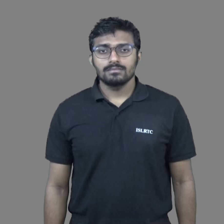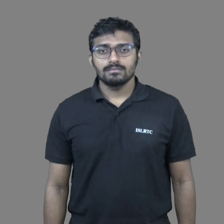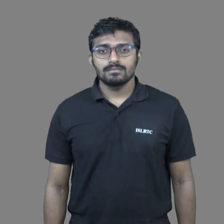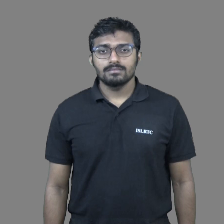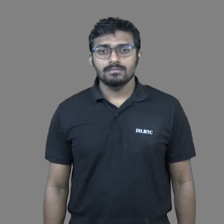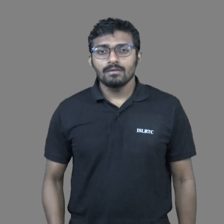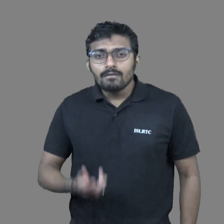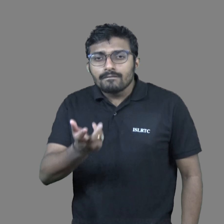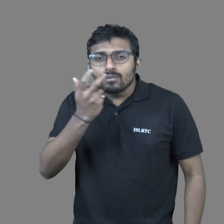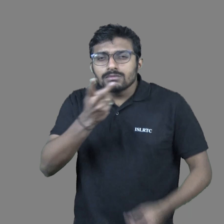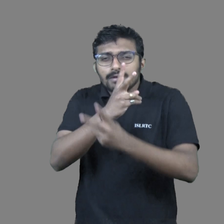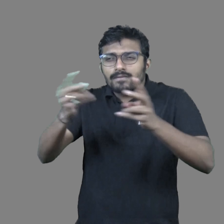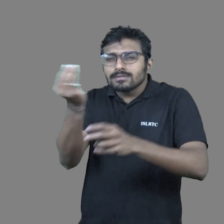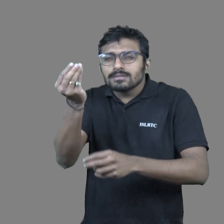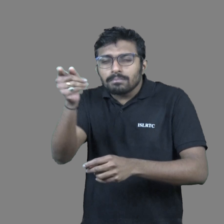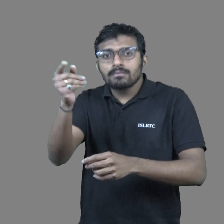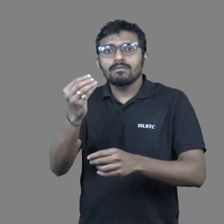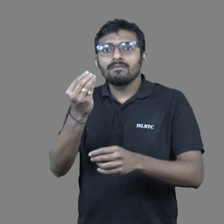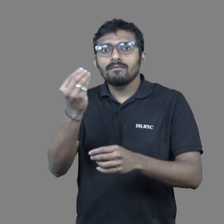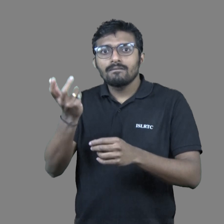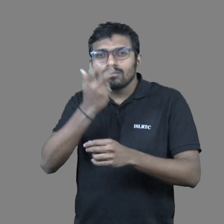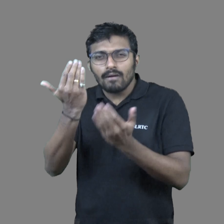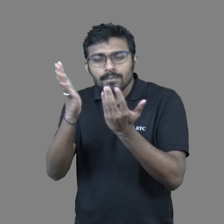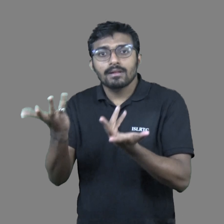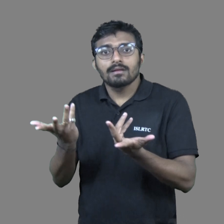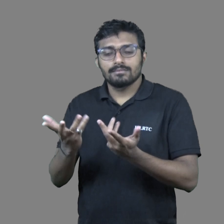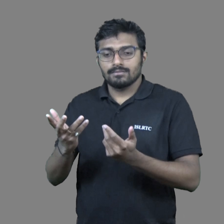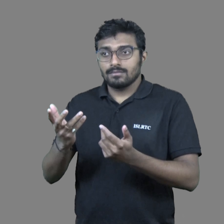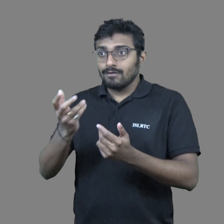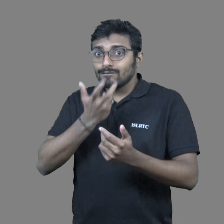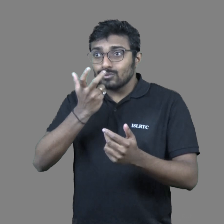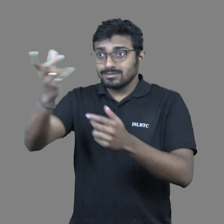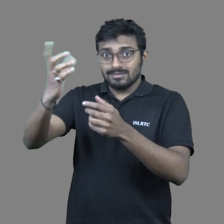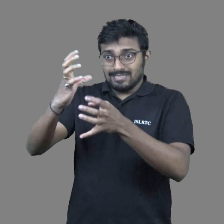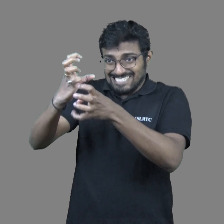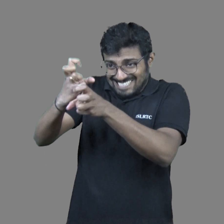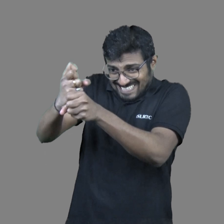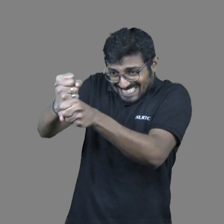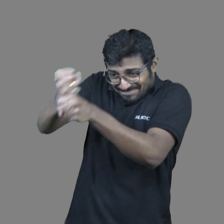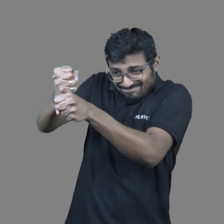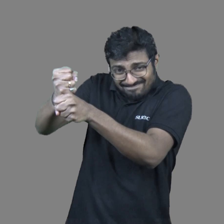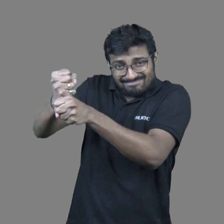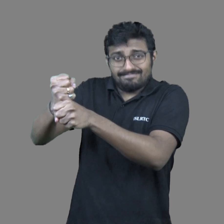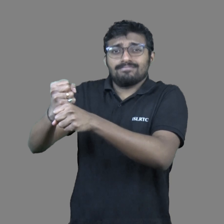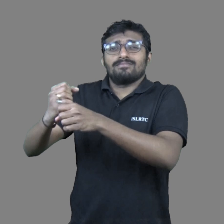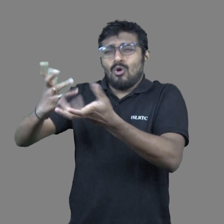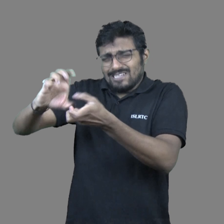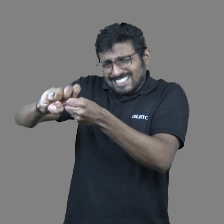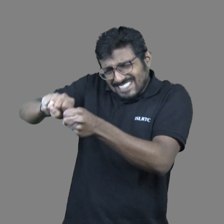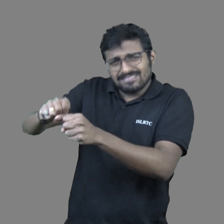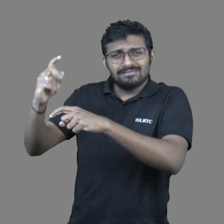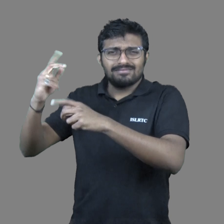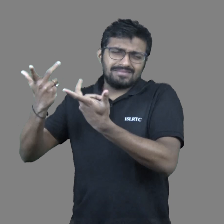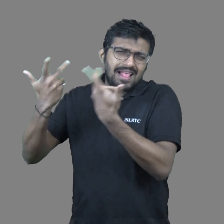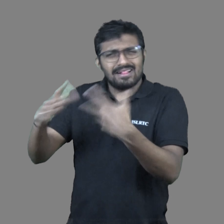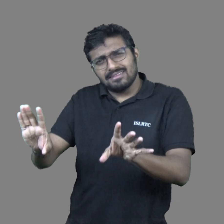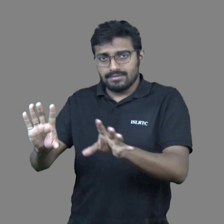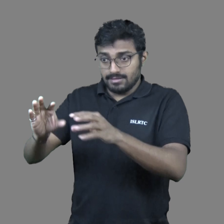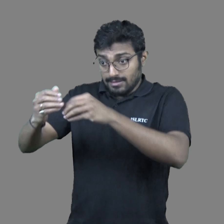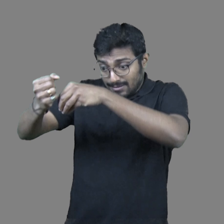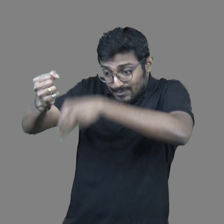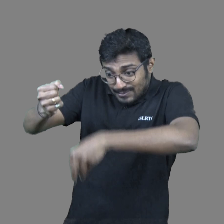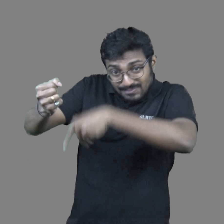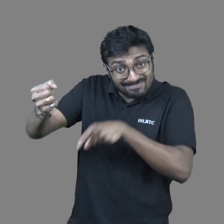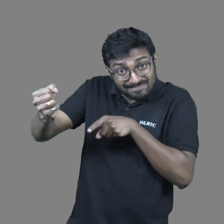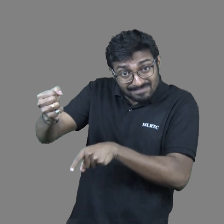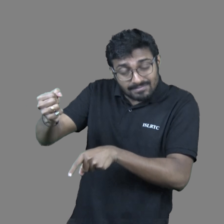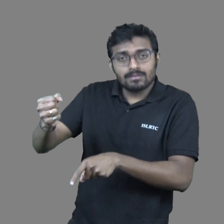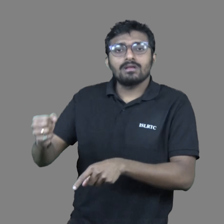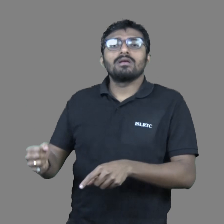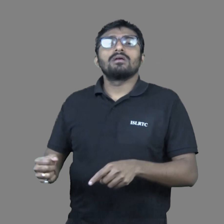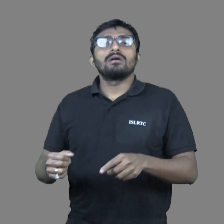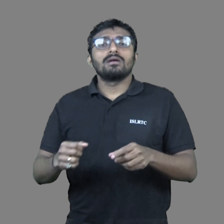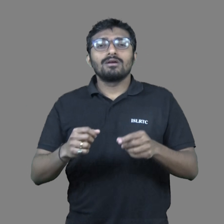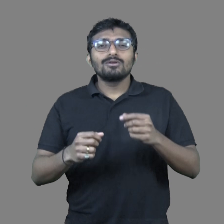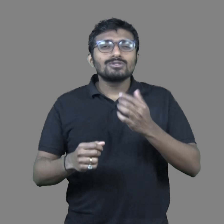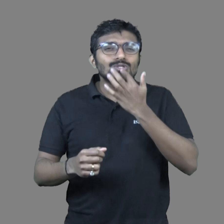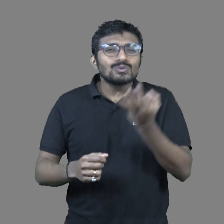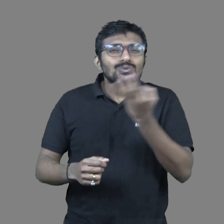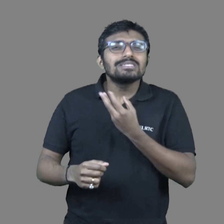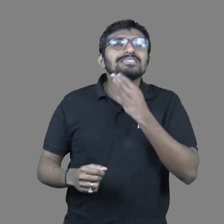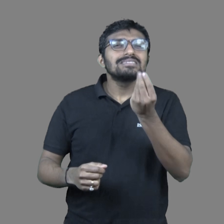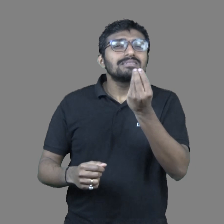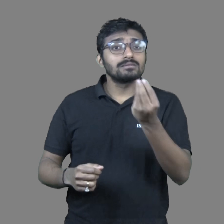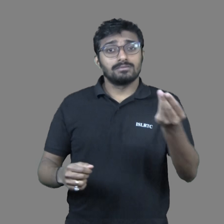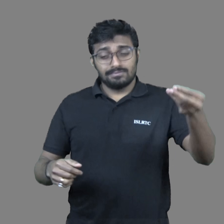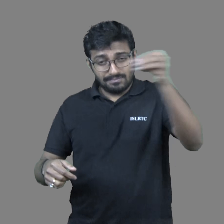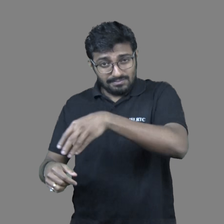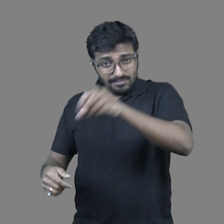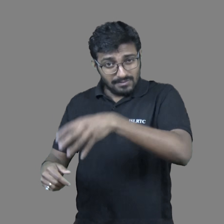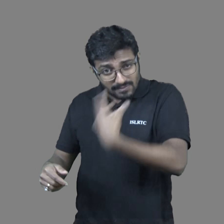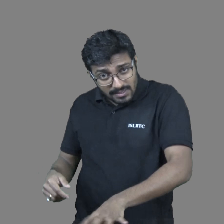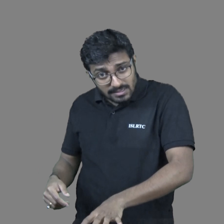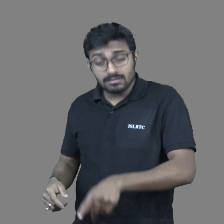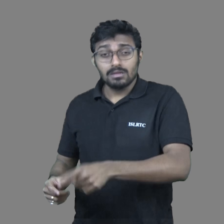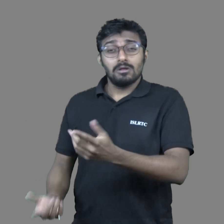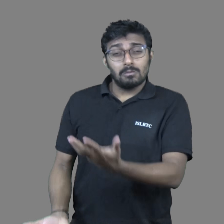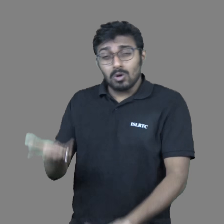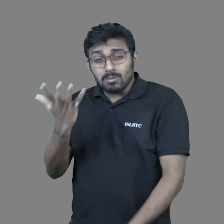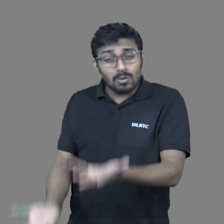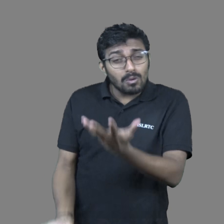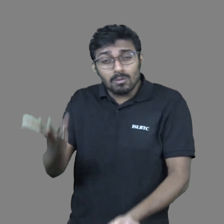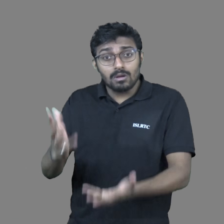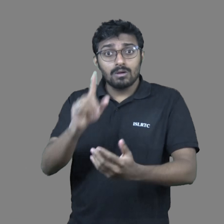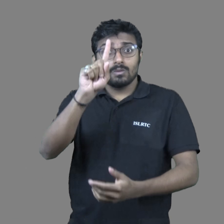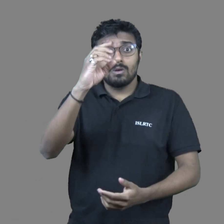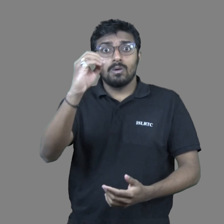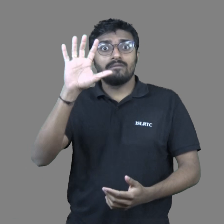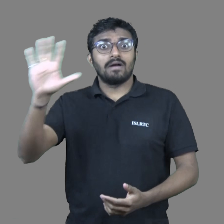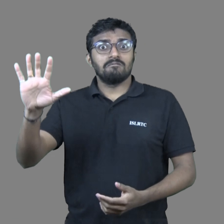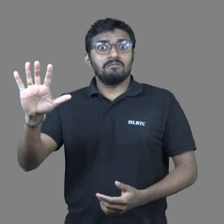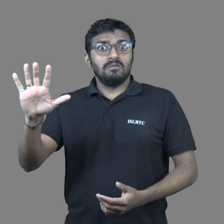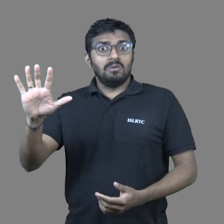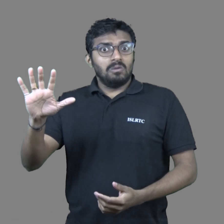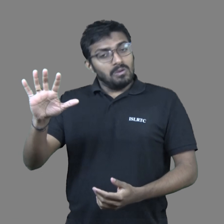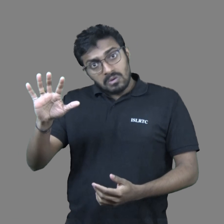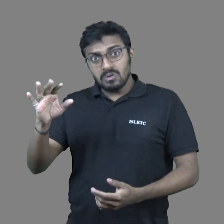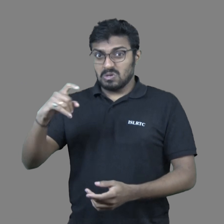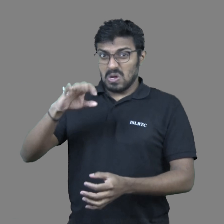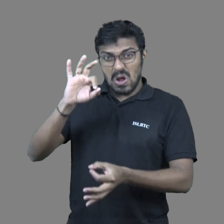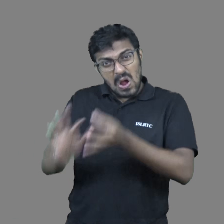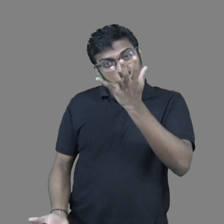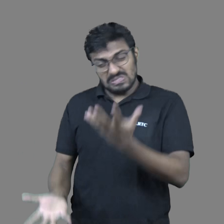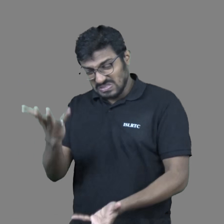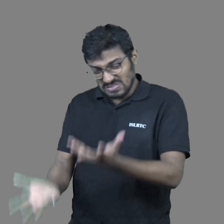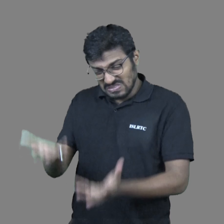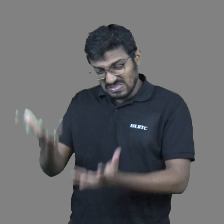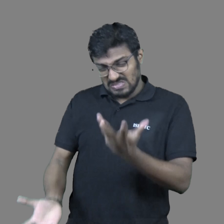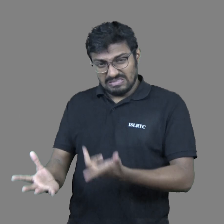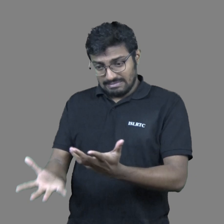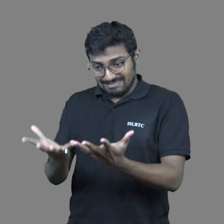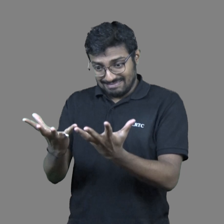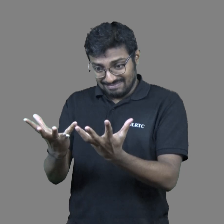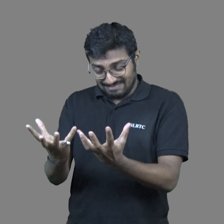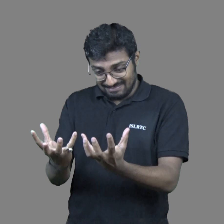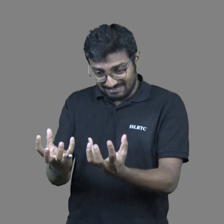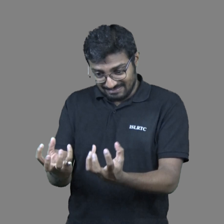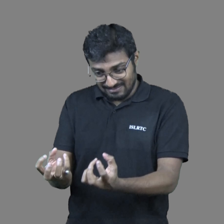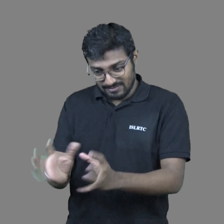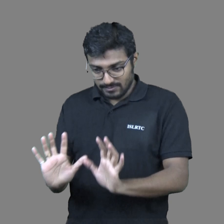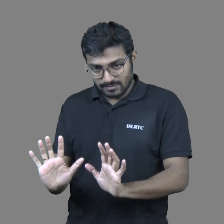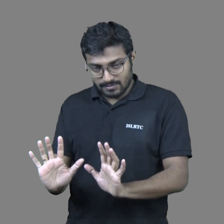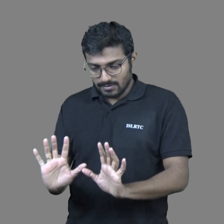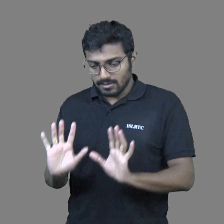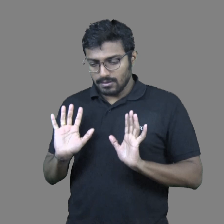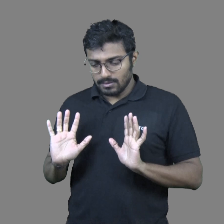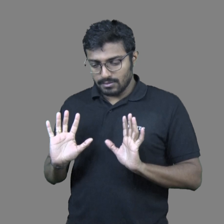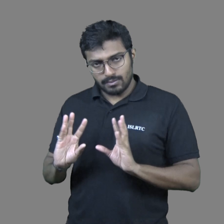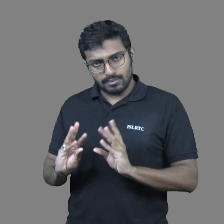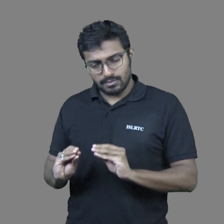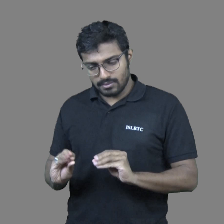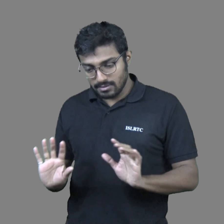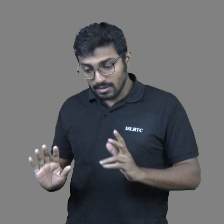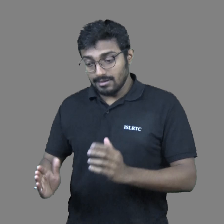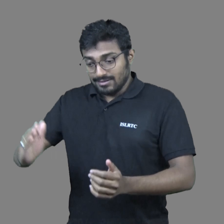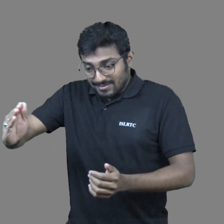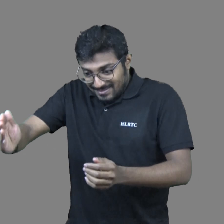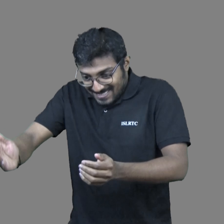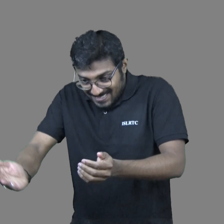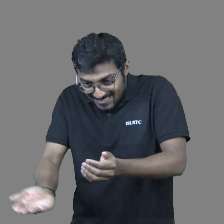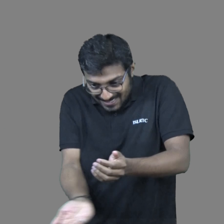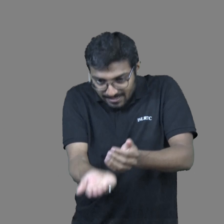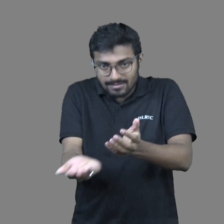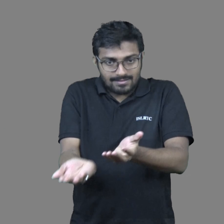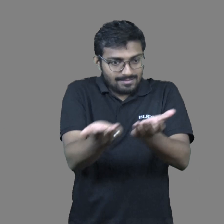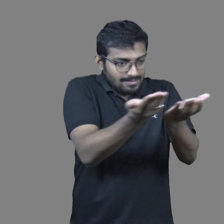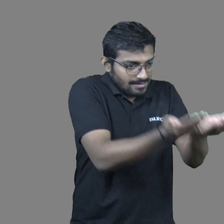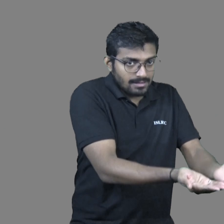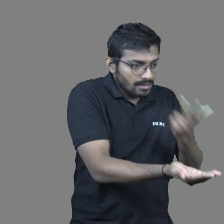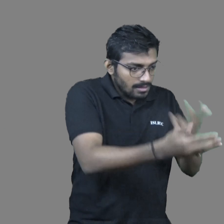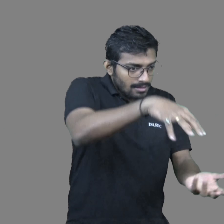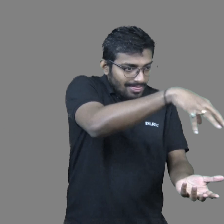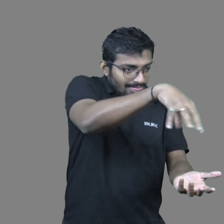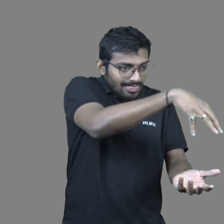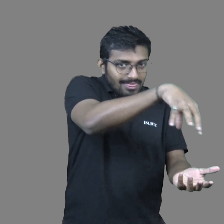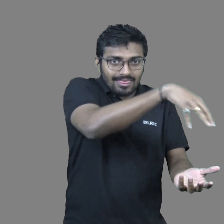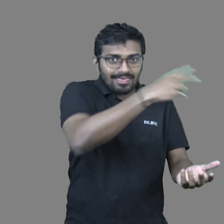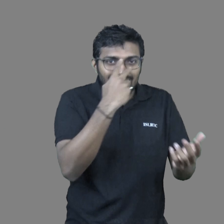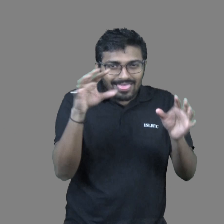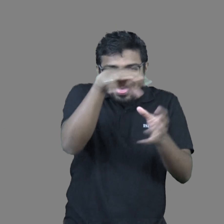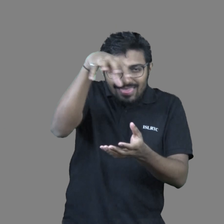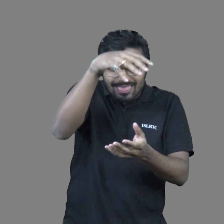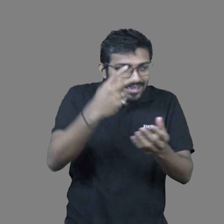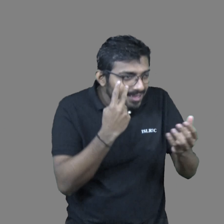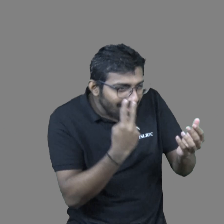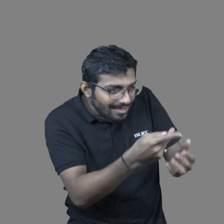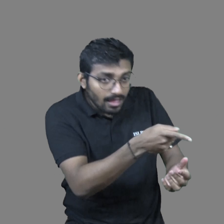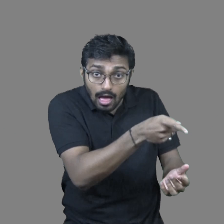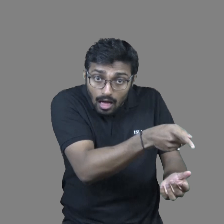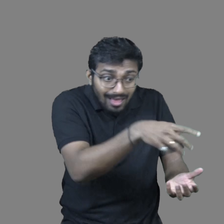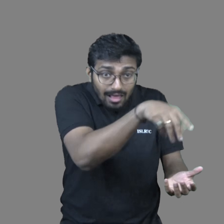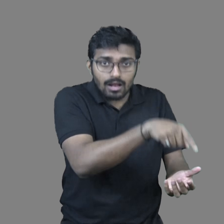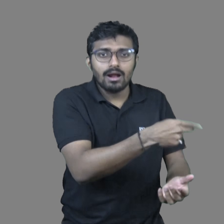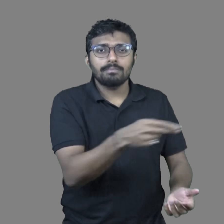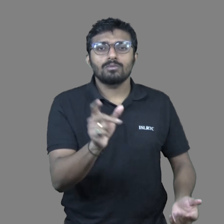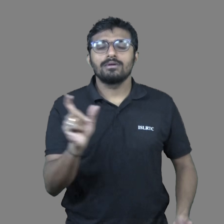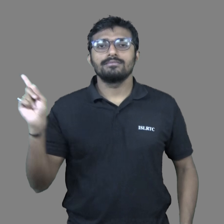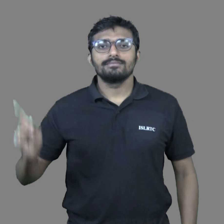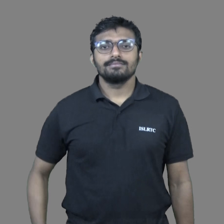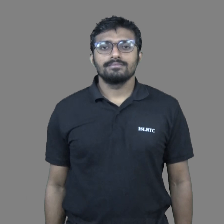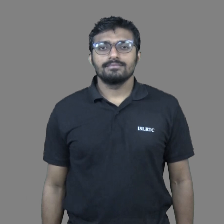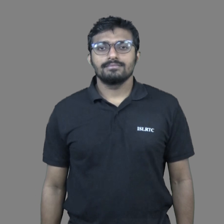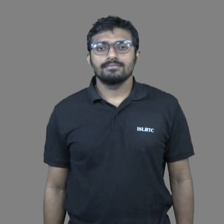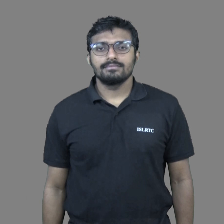Fruit Jelly